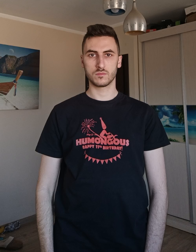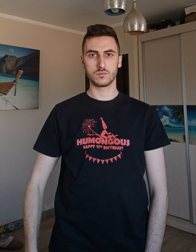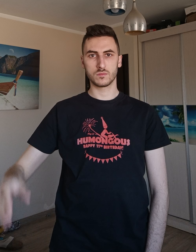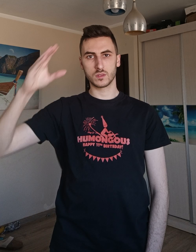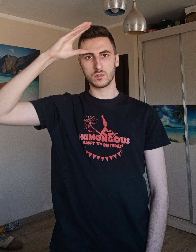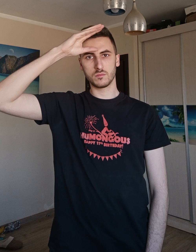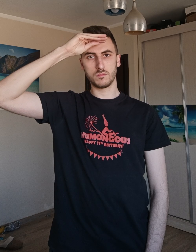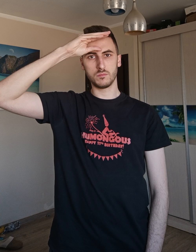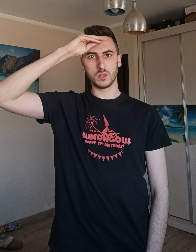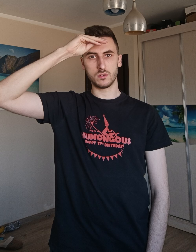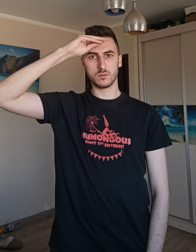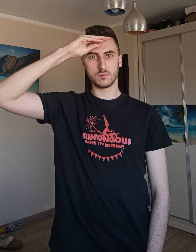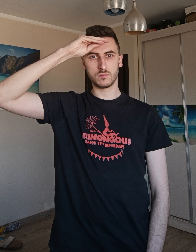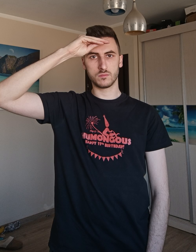בן